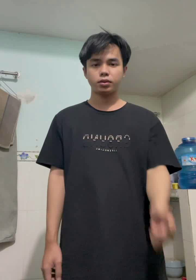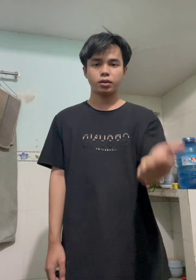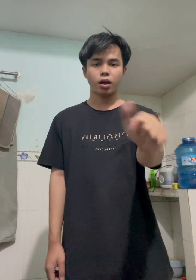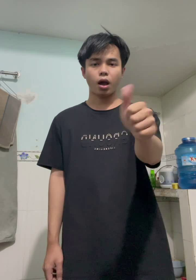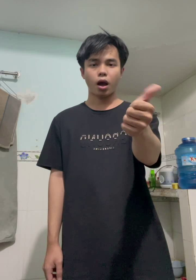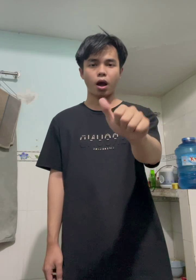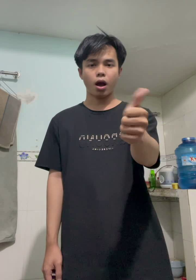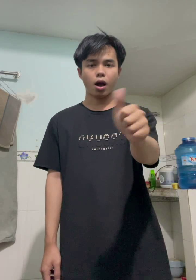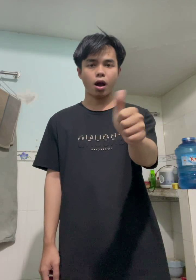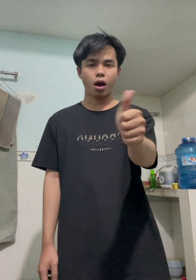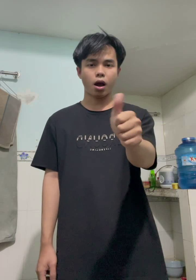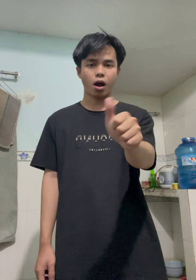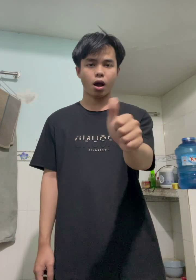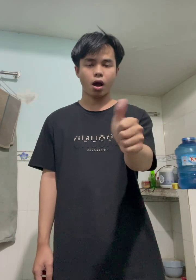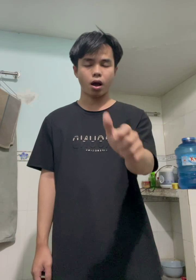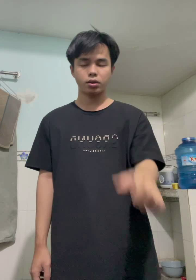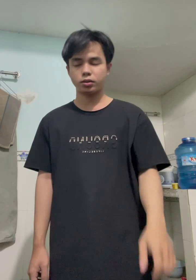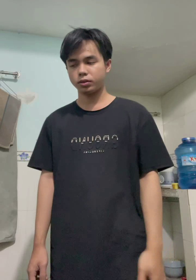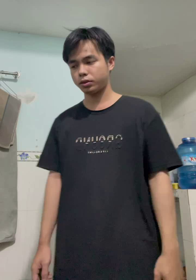ai